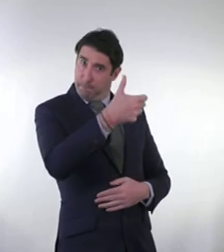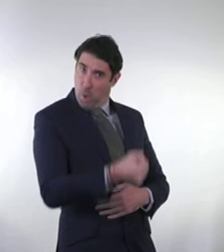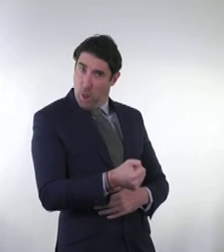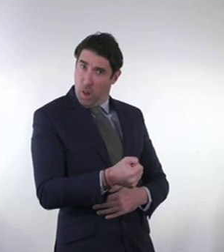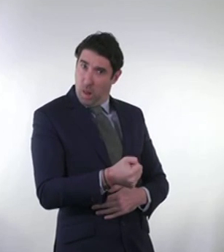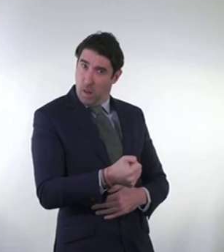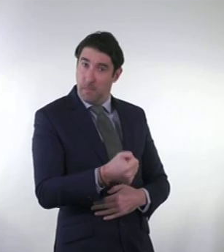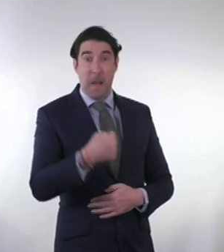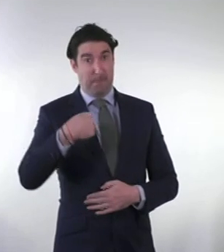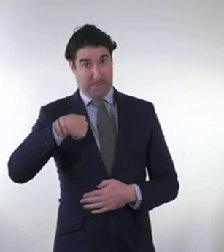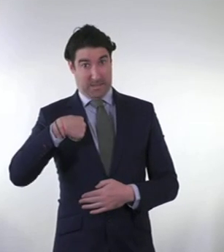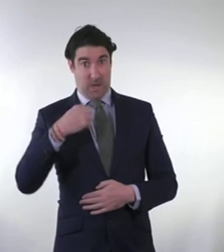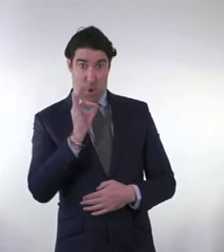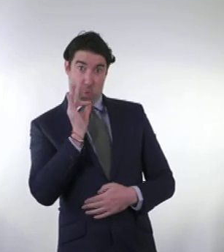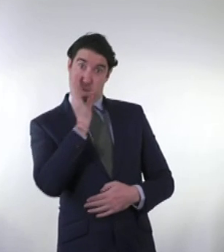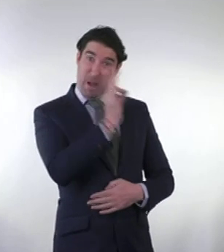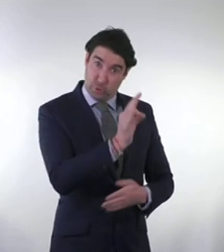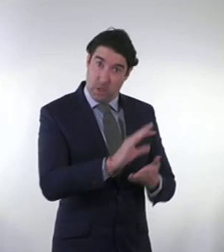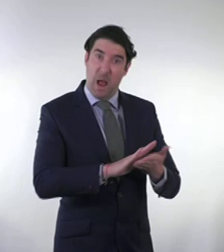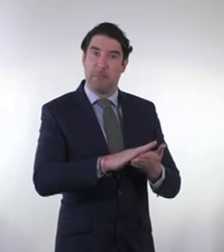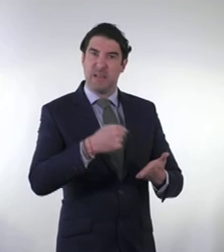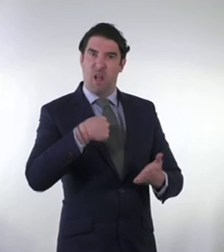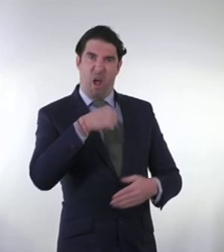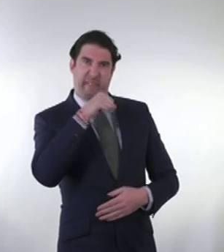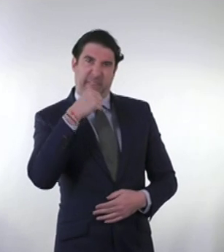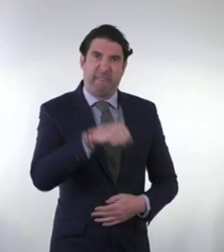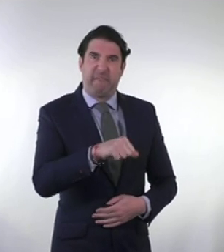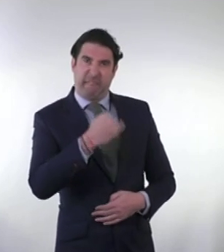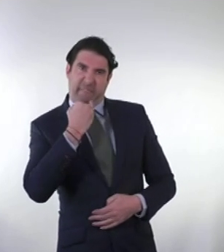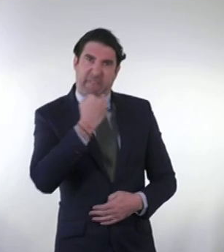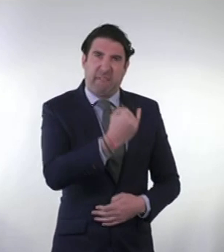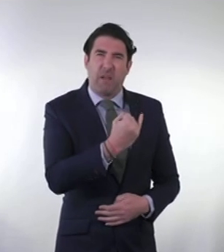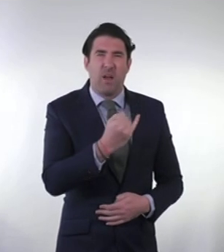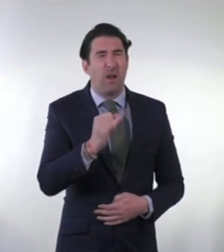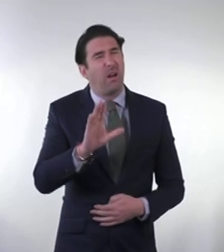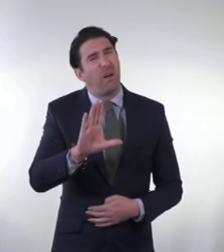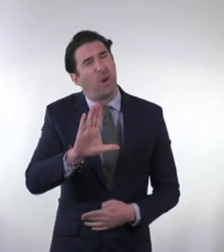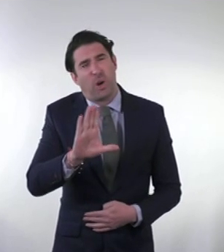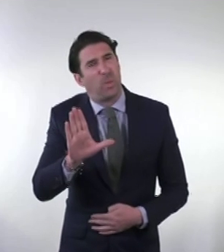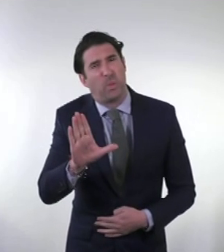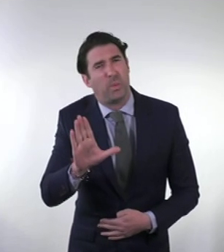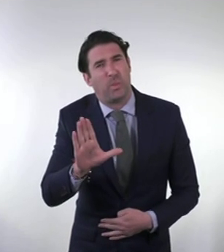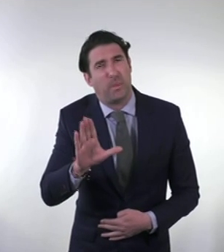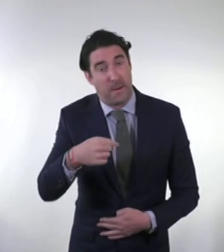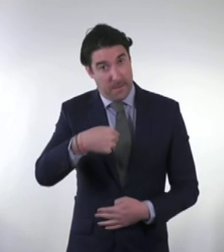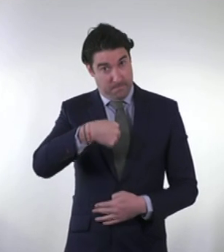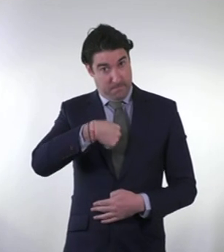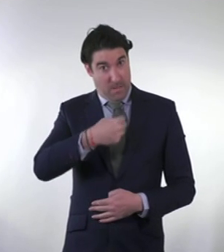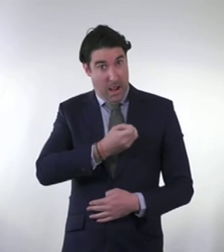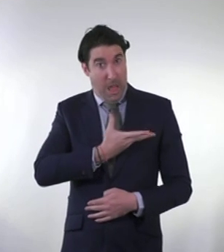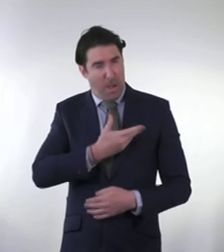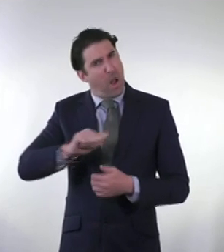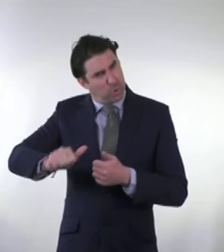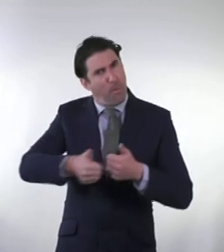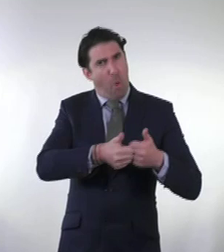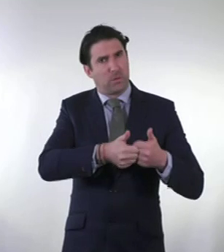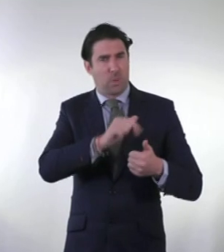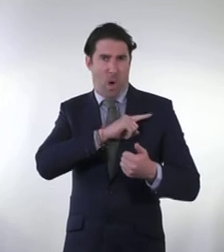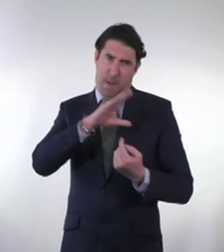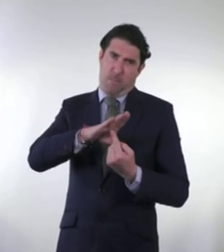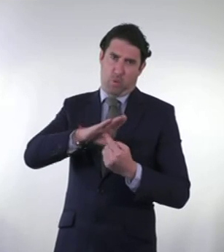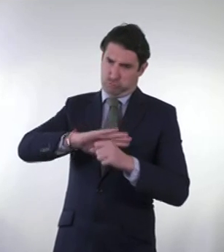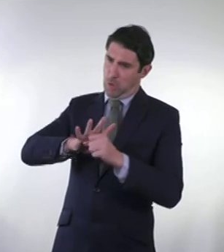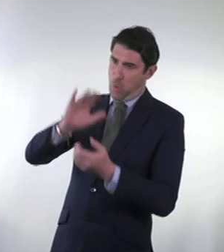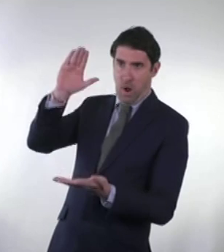We have openly supported the restrictions, but it is perfectly reasonable to ask why they are not working.